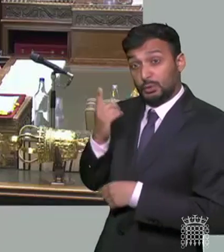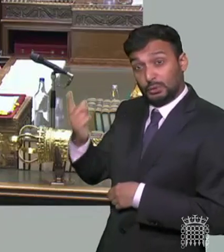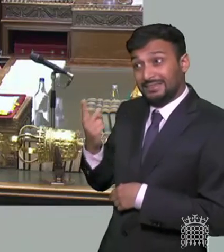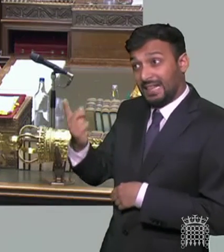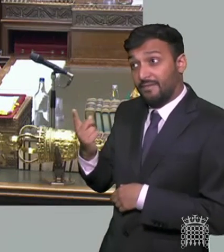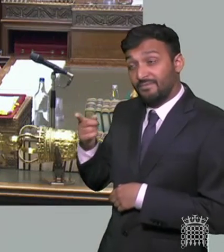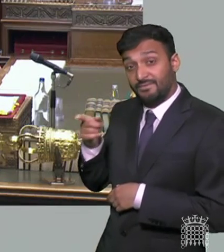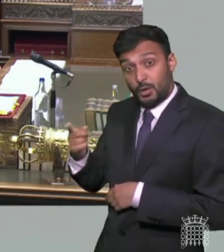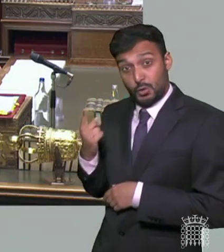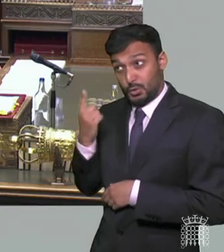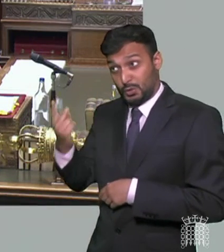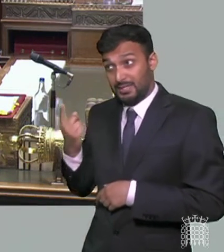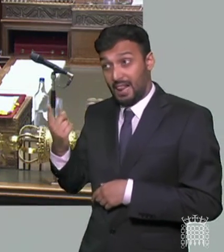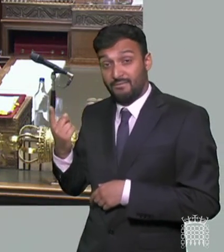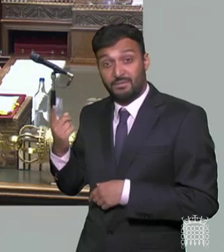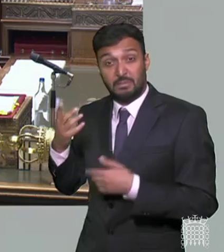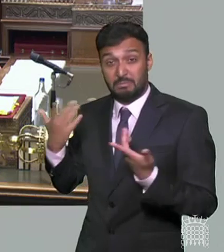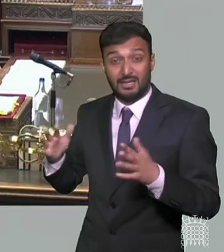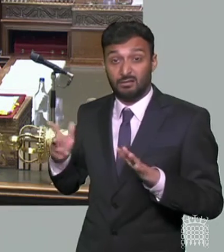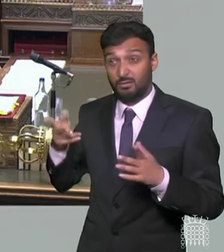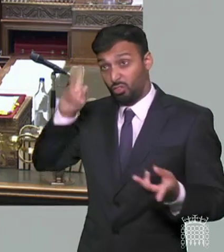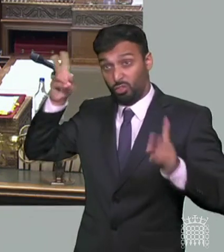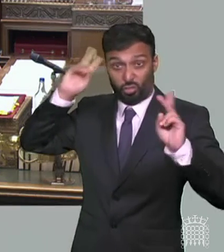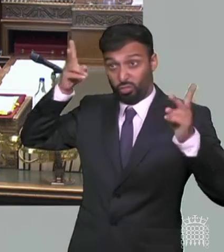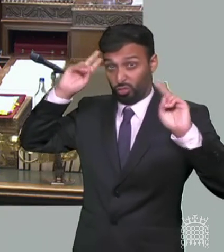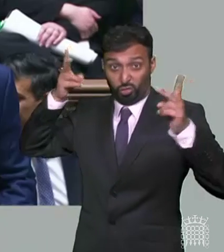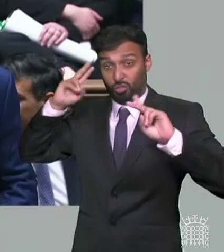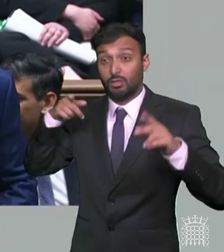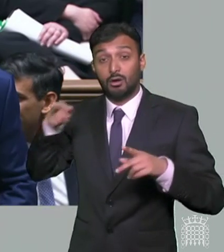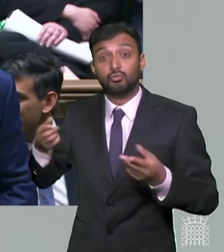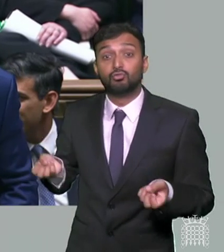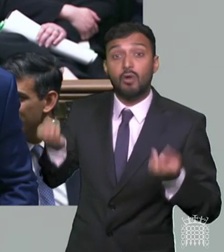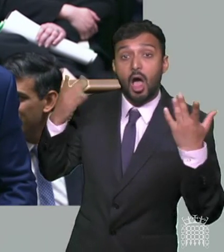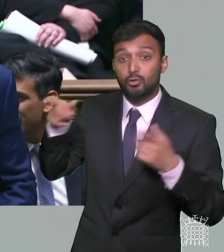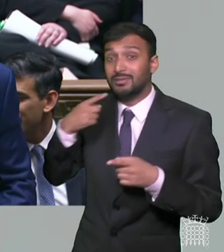The right honourable Lady has flip-flopped all over the place when it comes to these strikes.